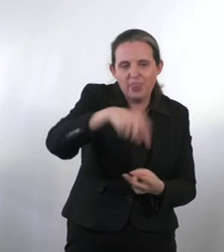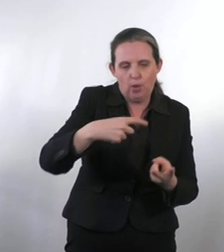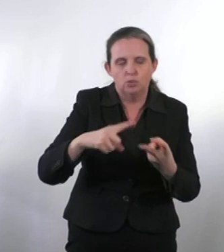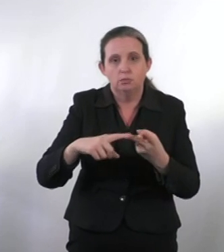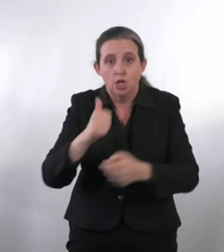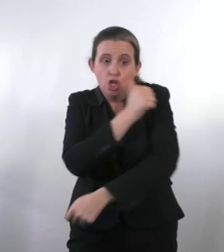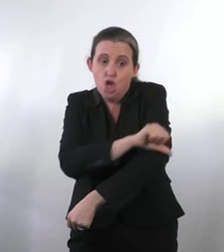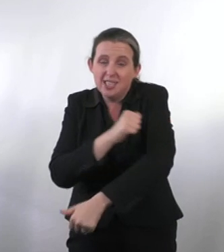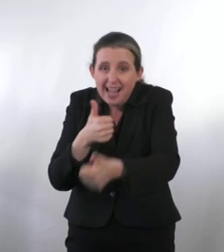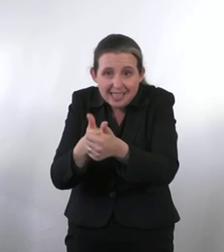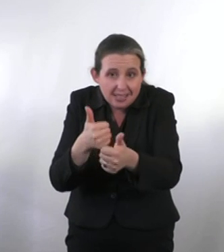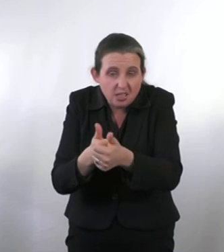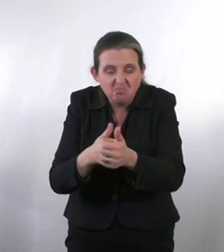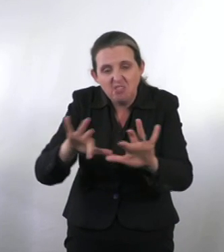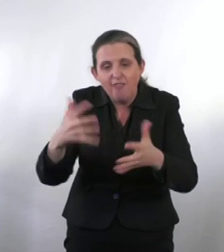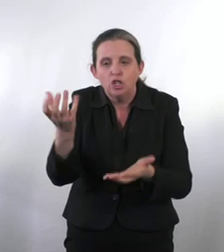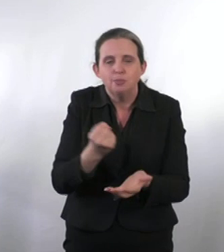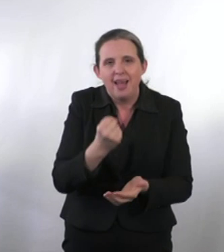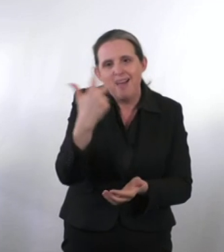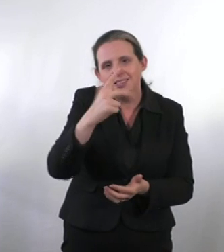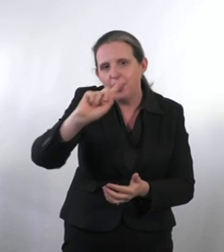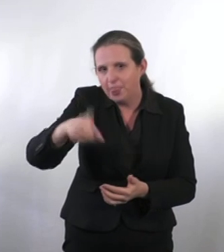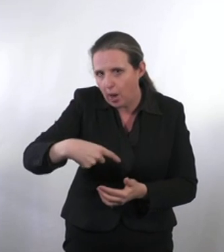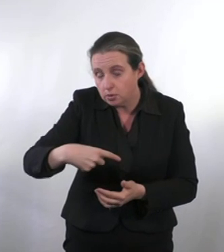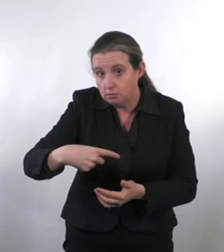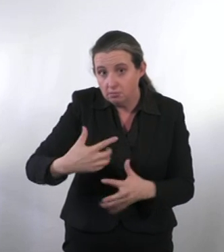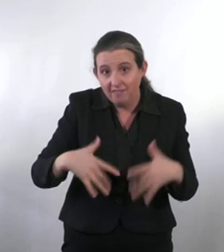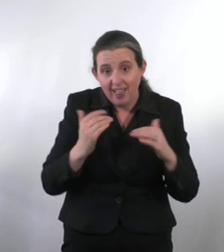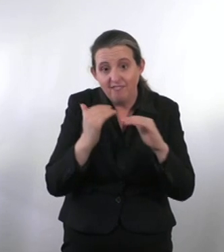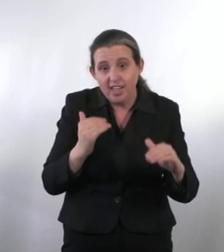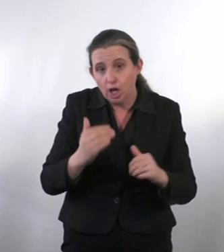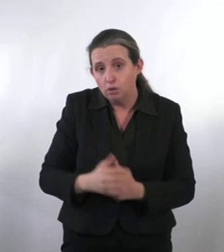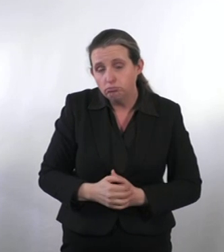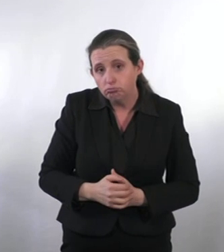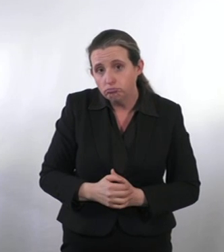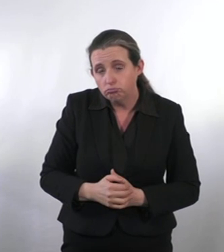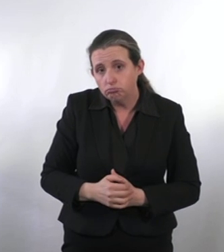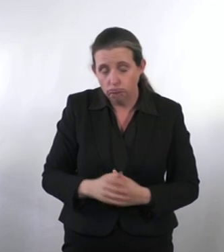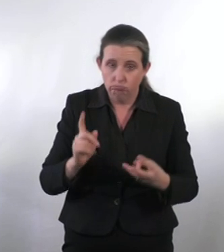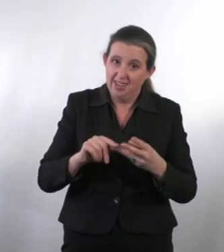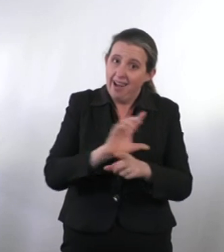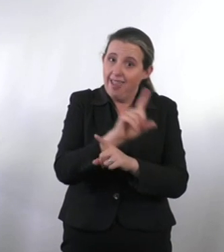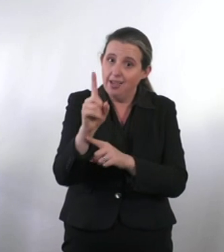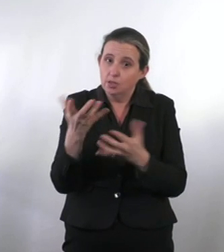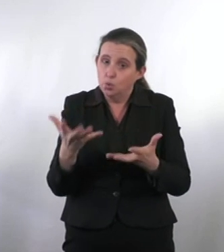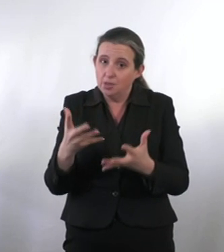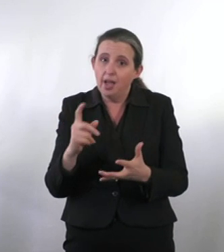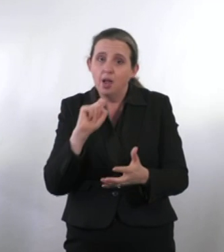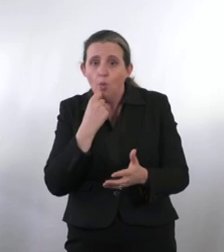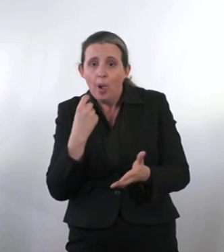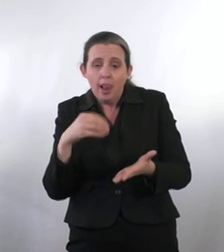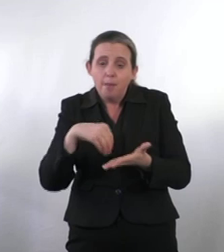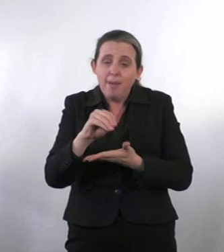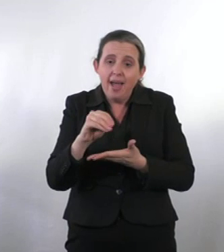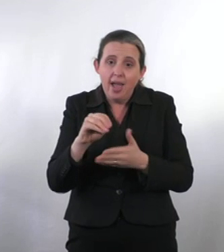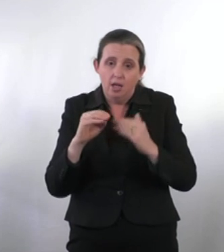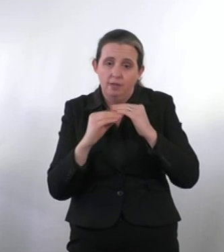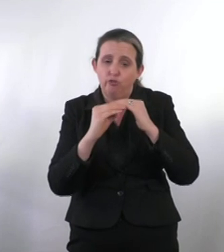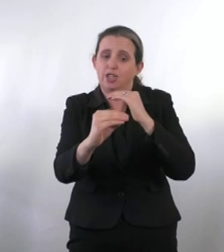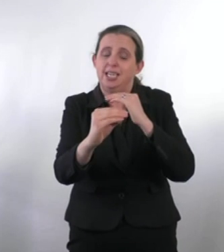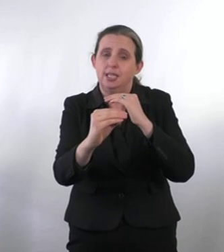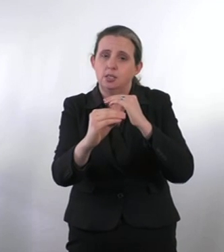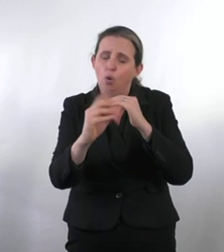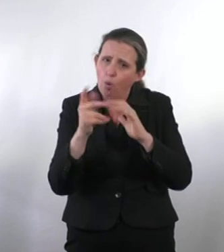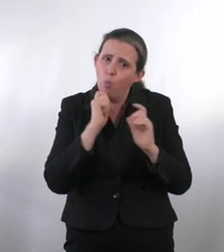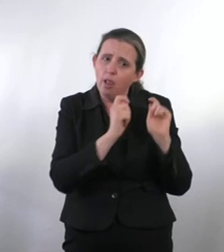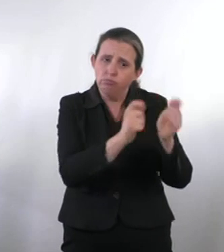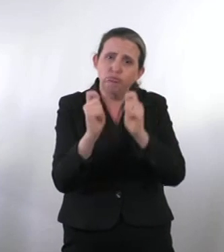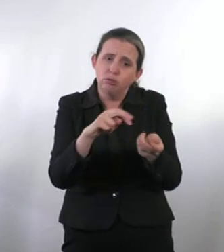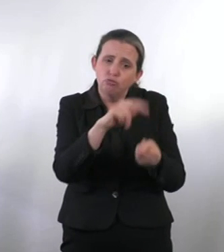I will ask him again: instead of delivering a public sector pay freeze later today, will he give those key workers a well-deserved pay rise?